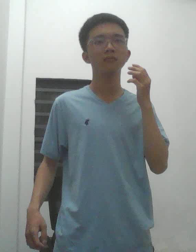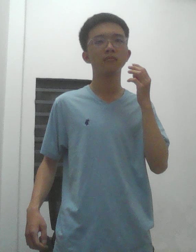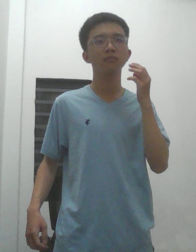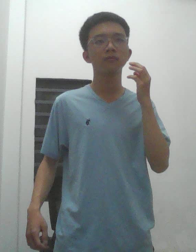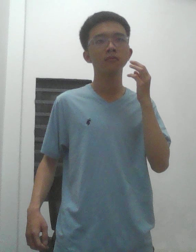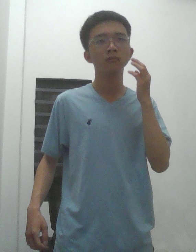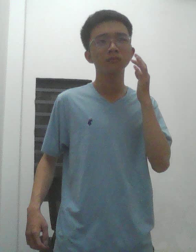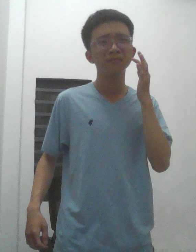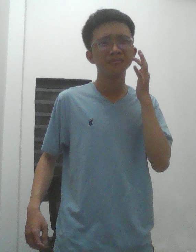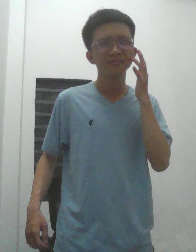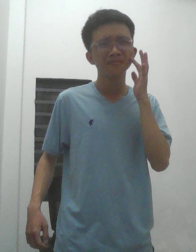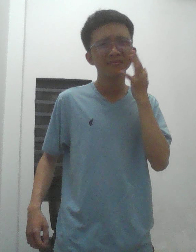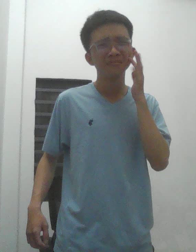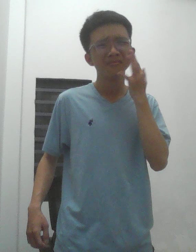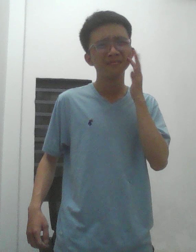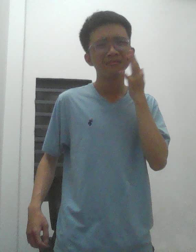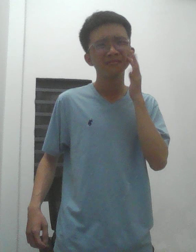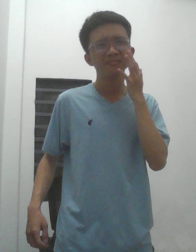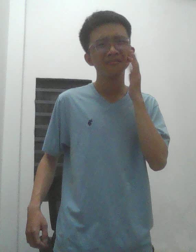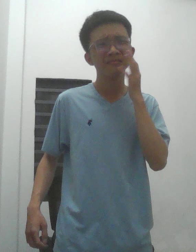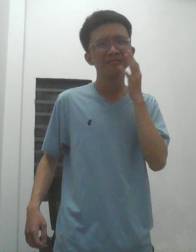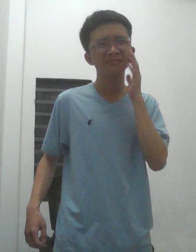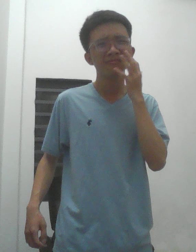kinh tom